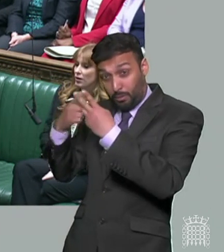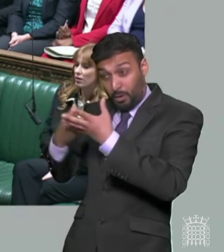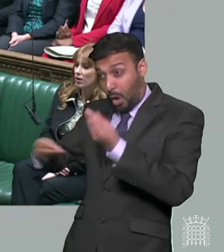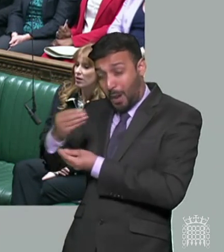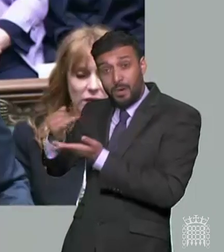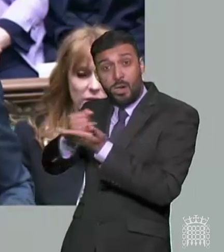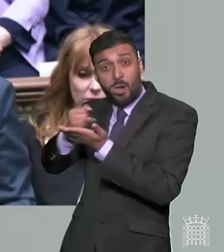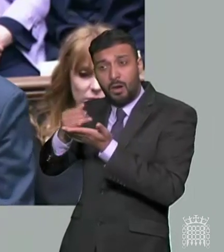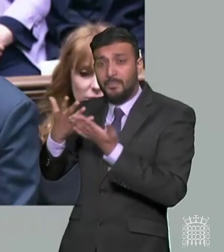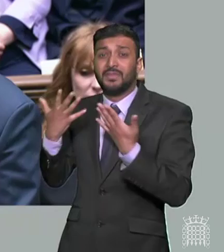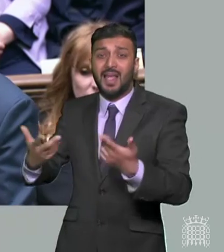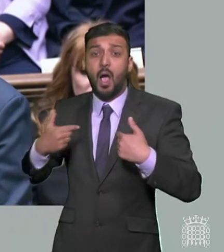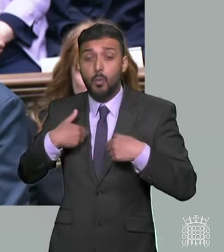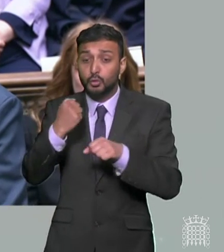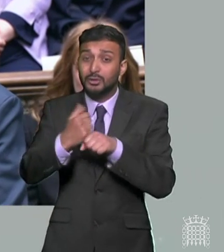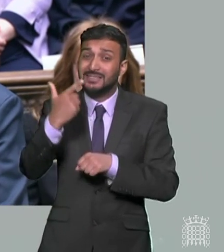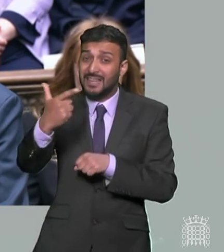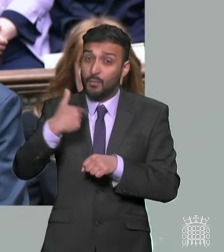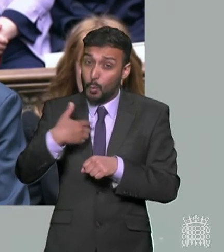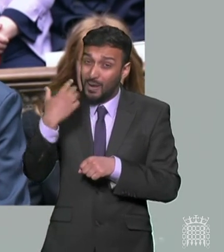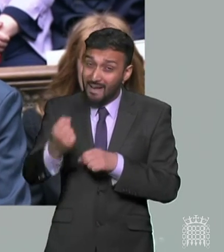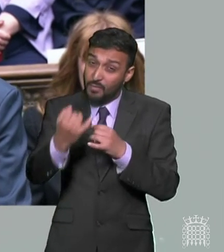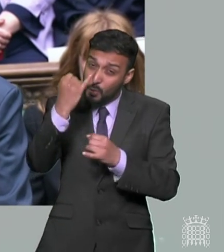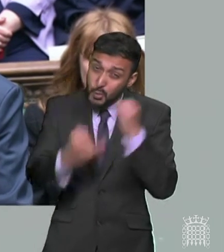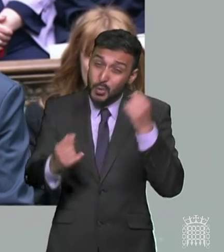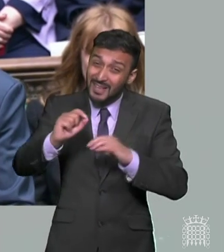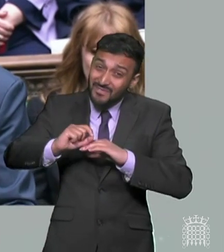A vote for Labour next week is a vote for a very different set of choices.